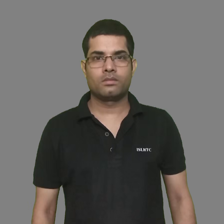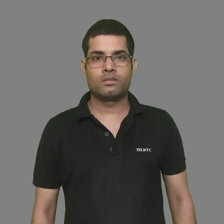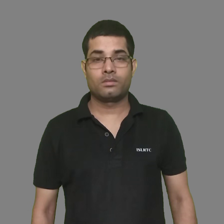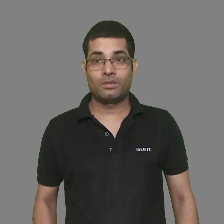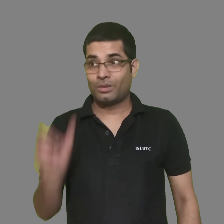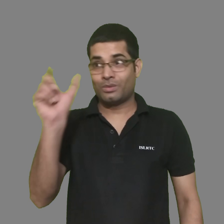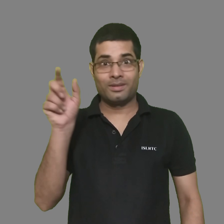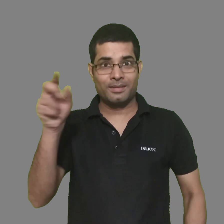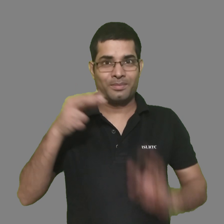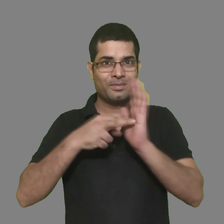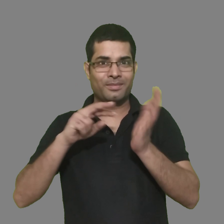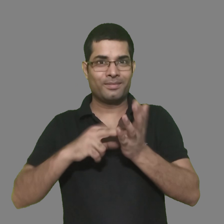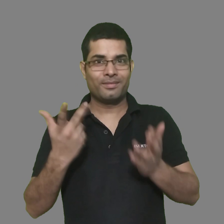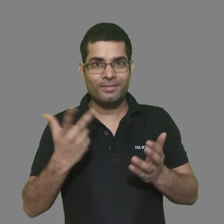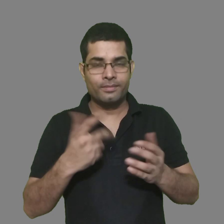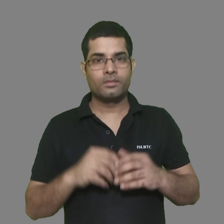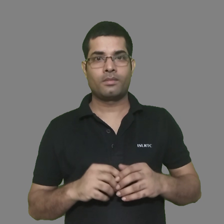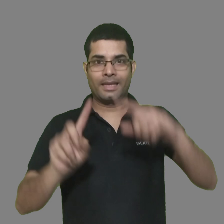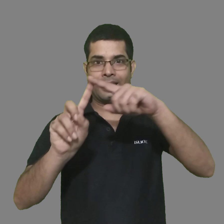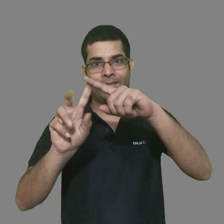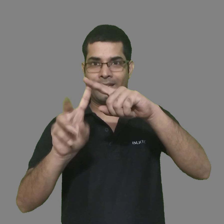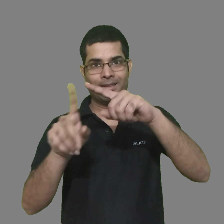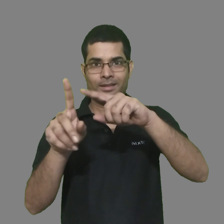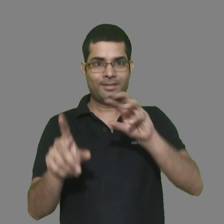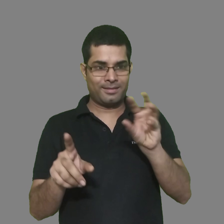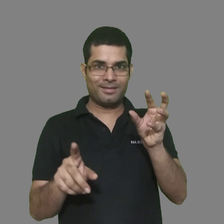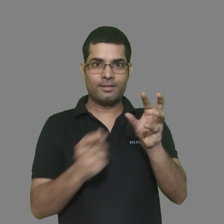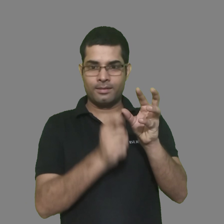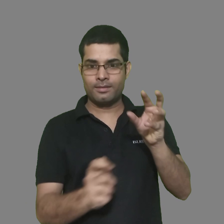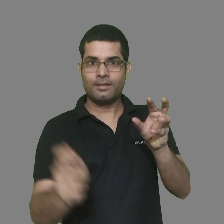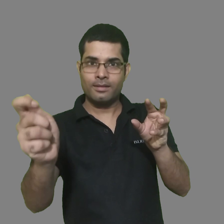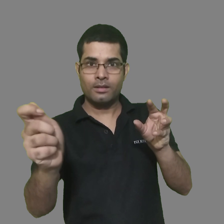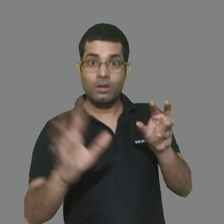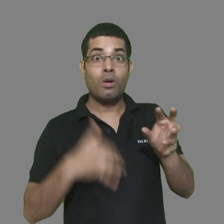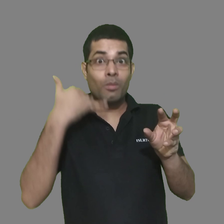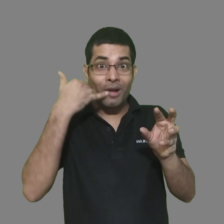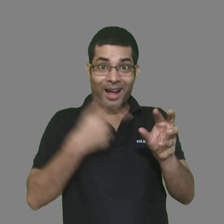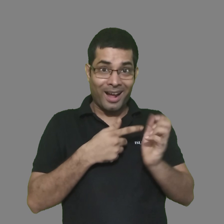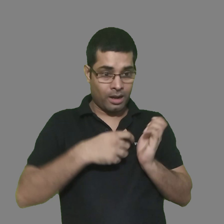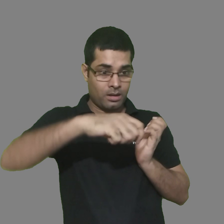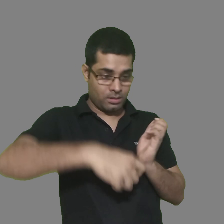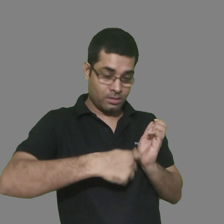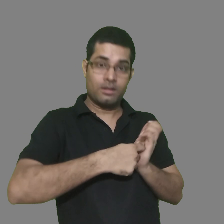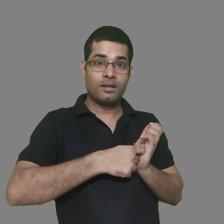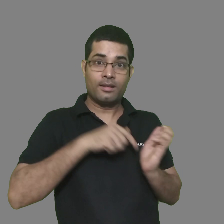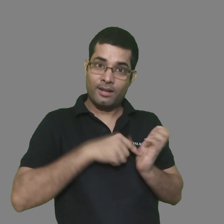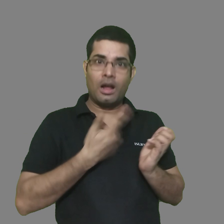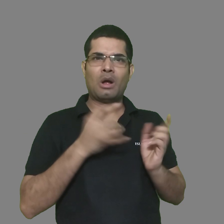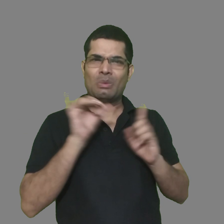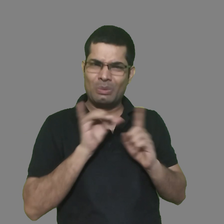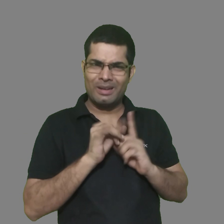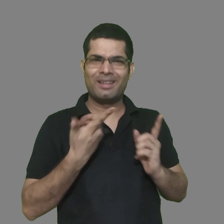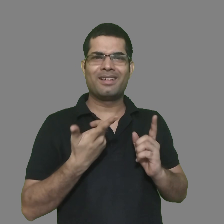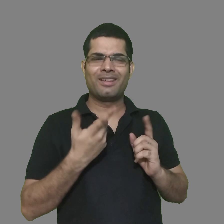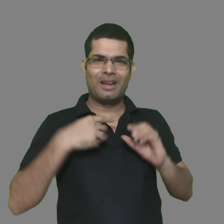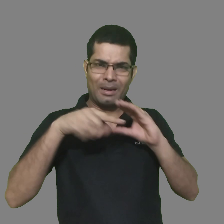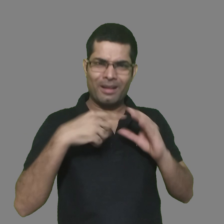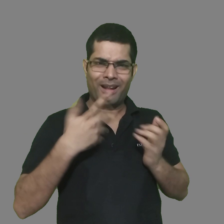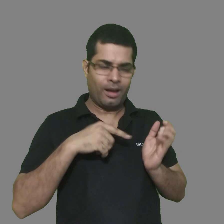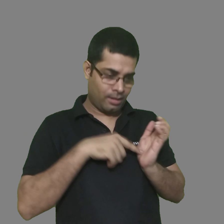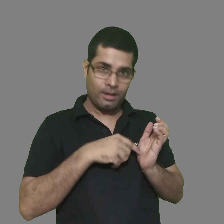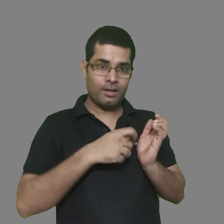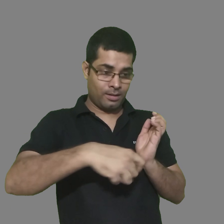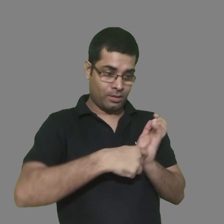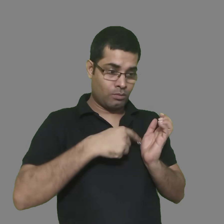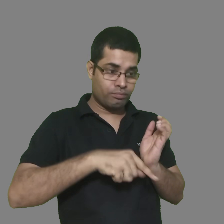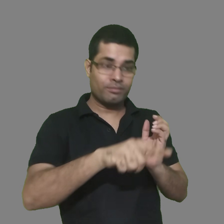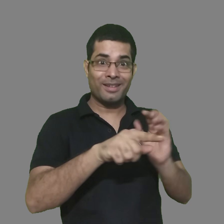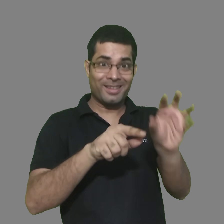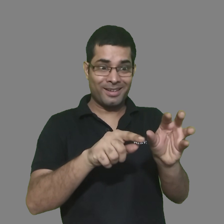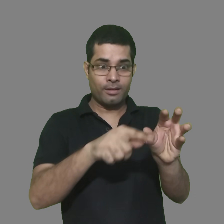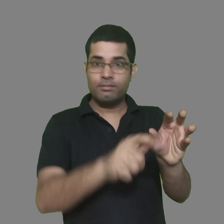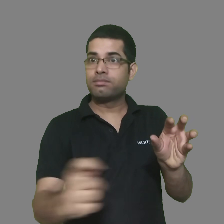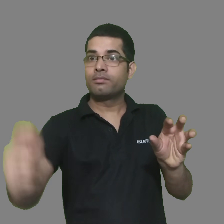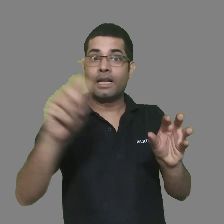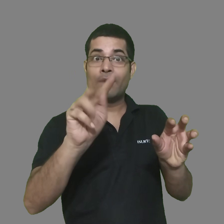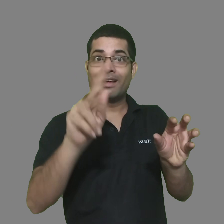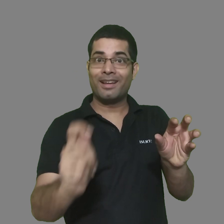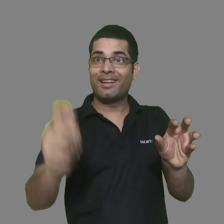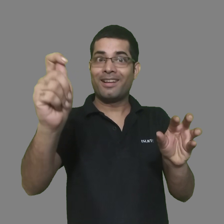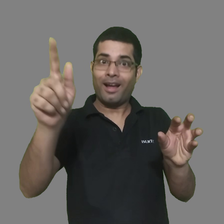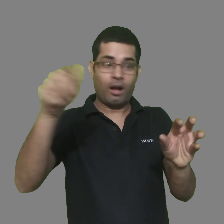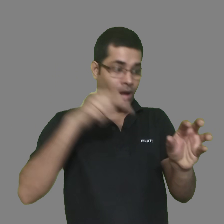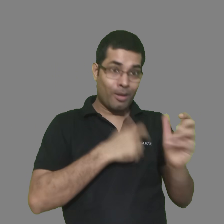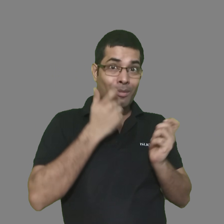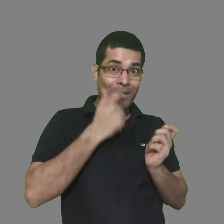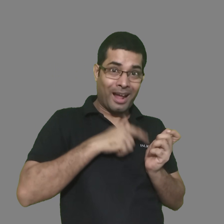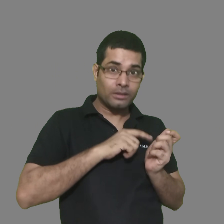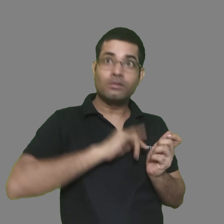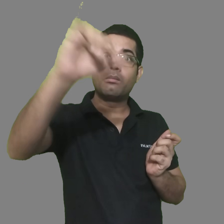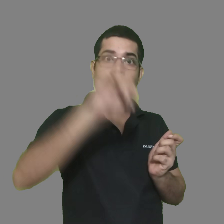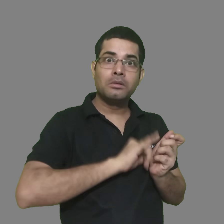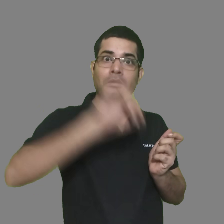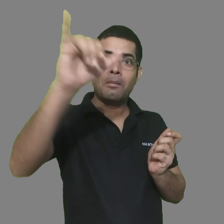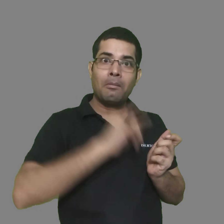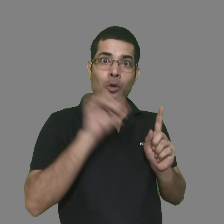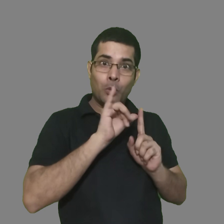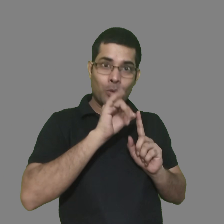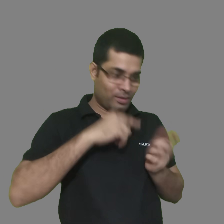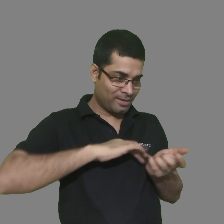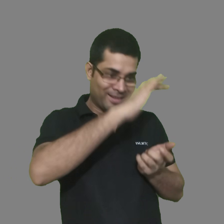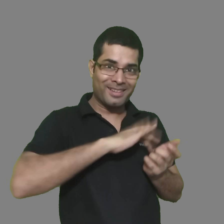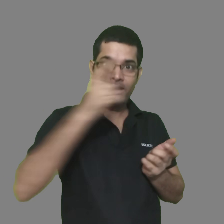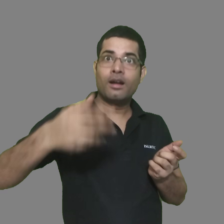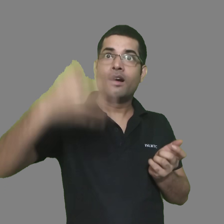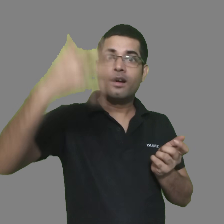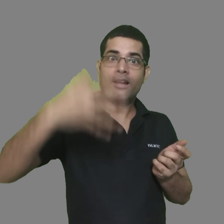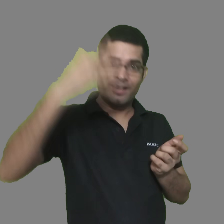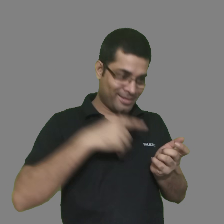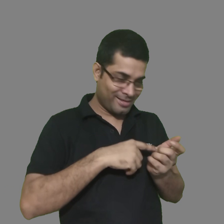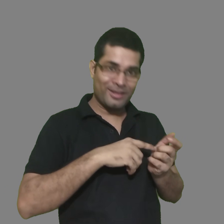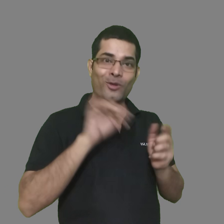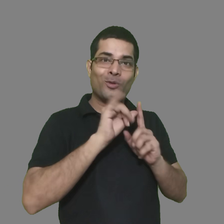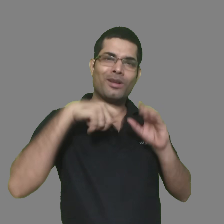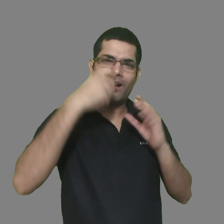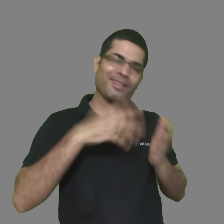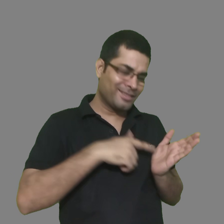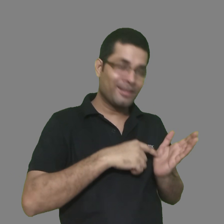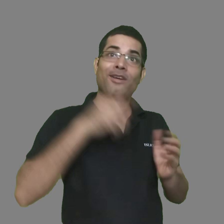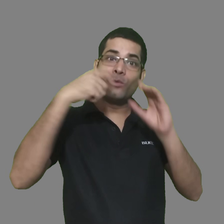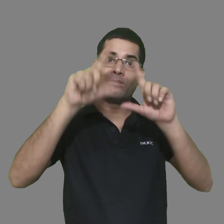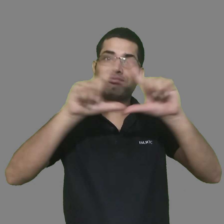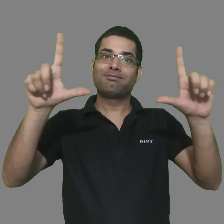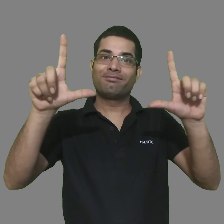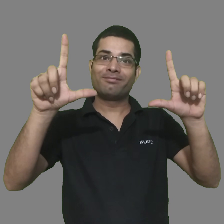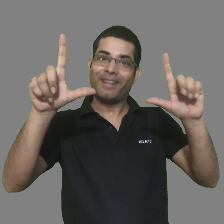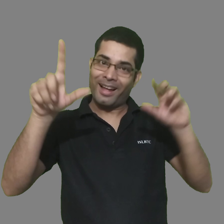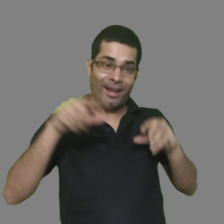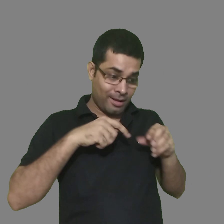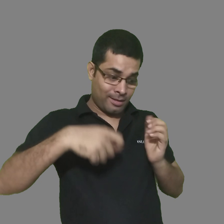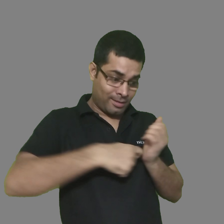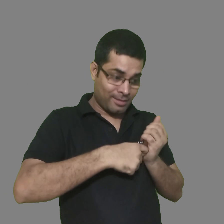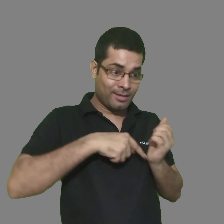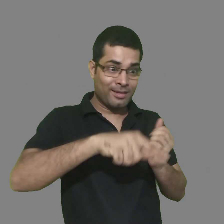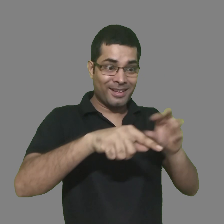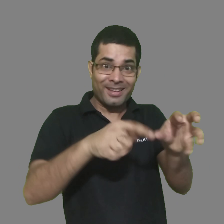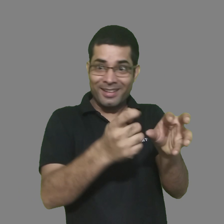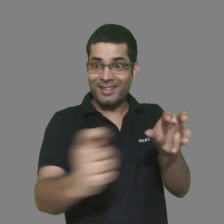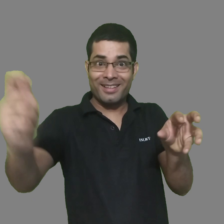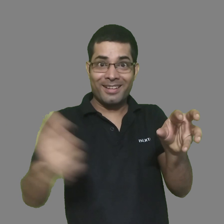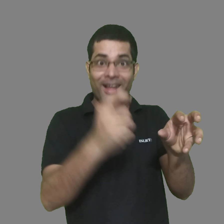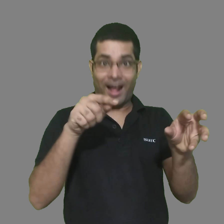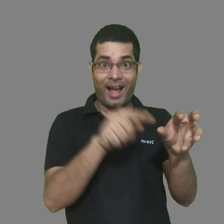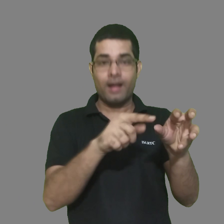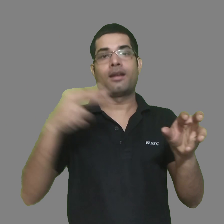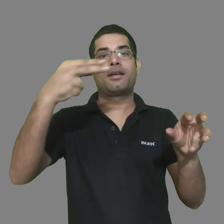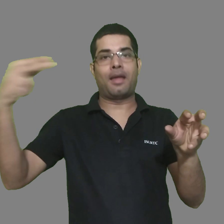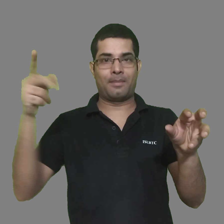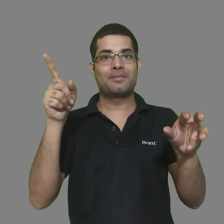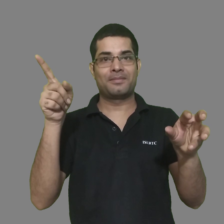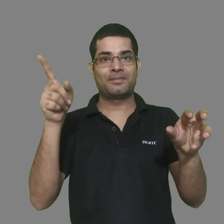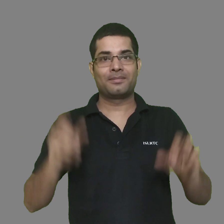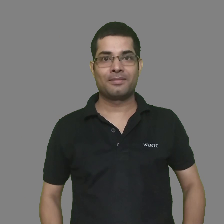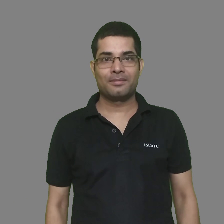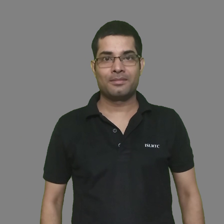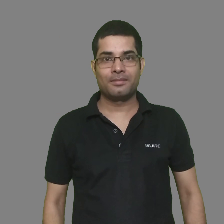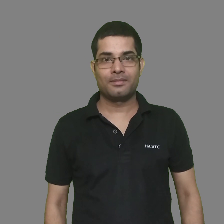Chrome cast